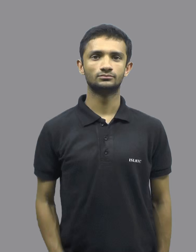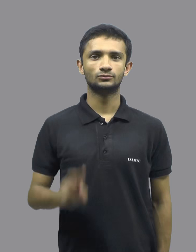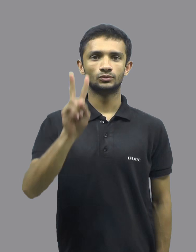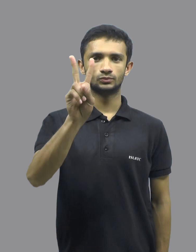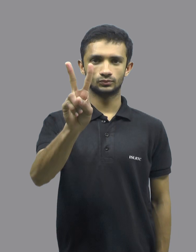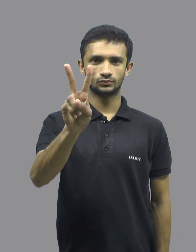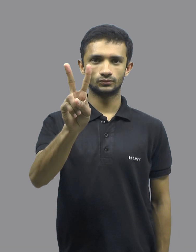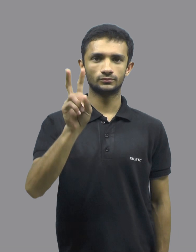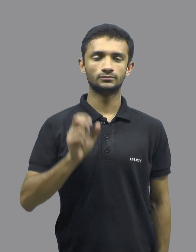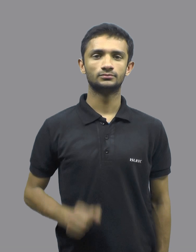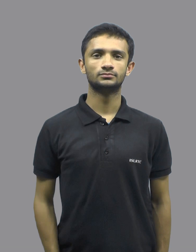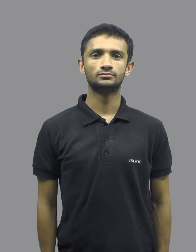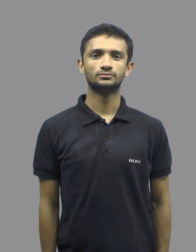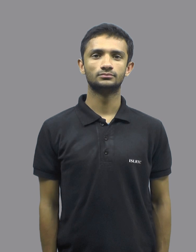2 Two